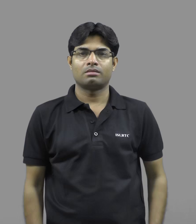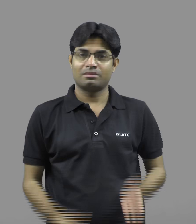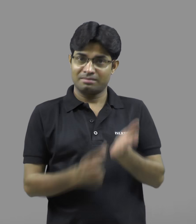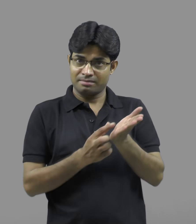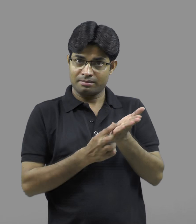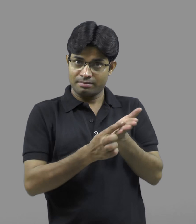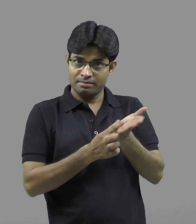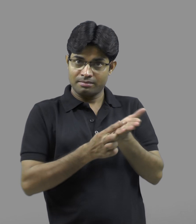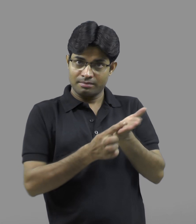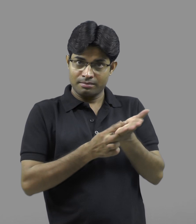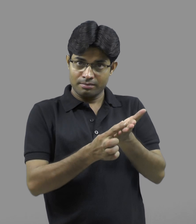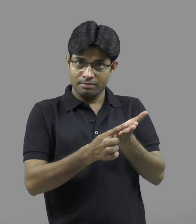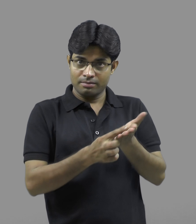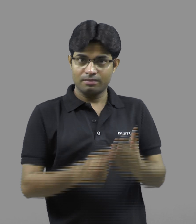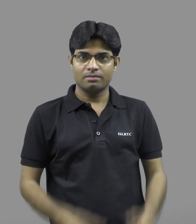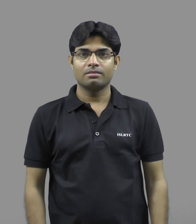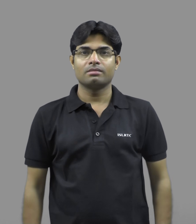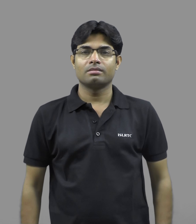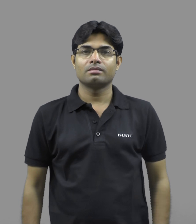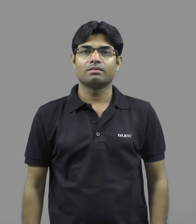Rubber Eraser